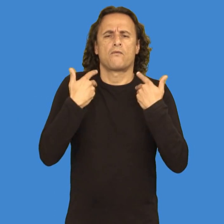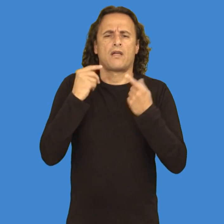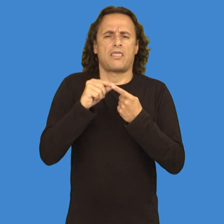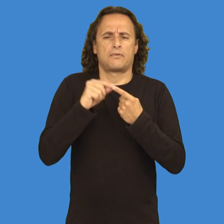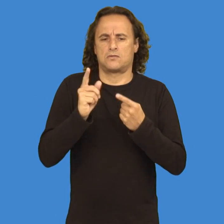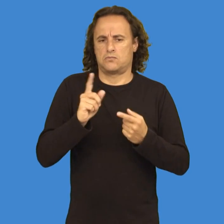diabetes